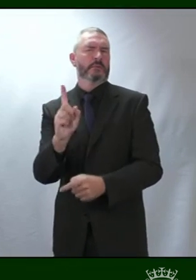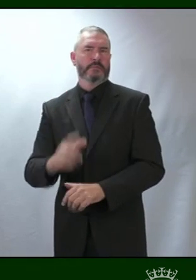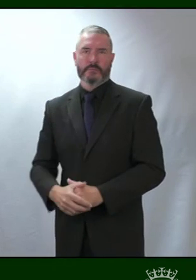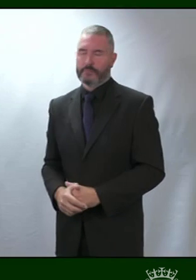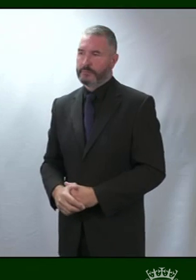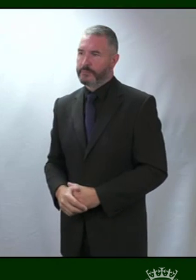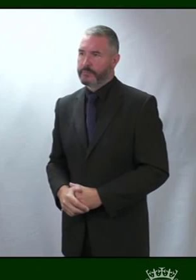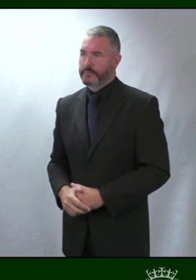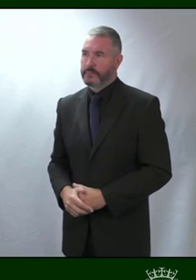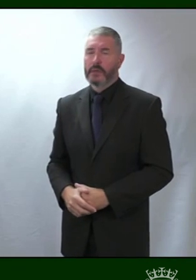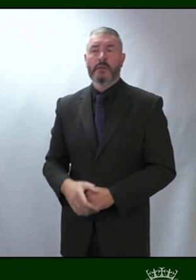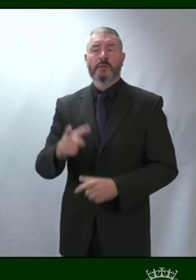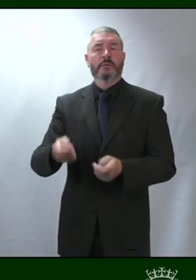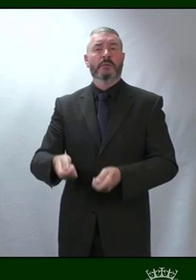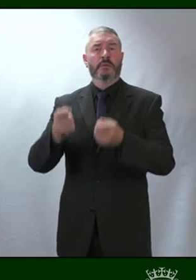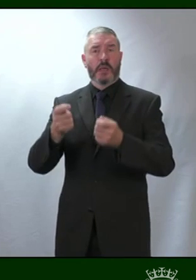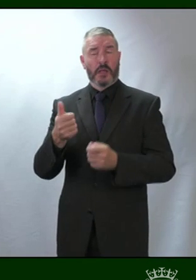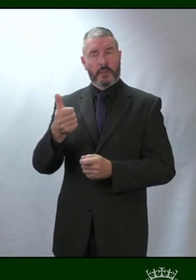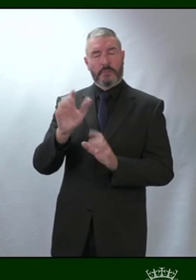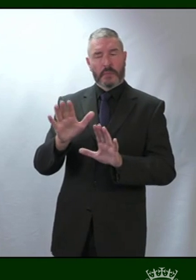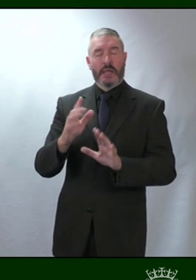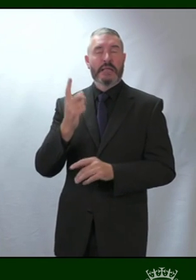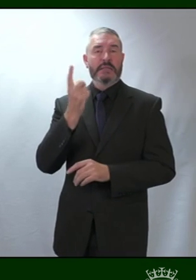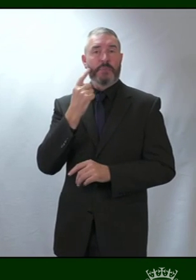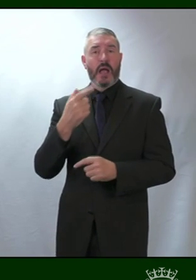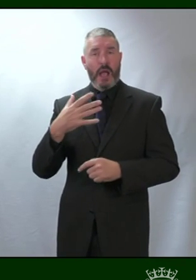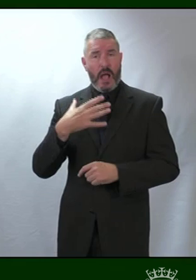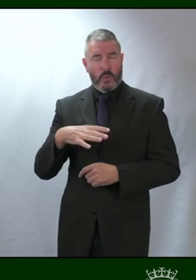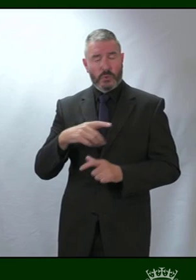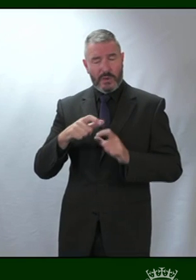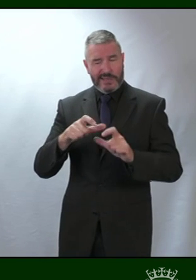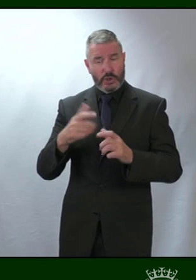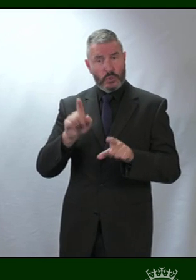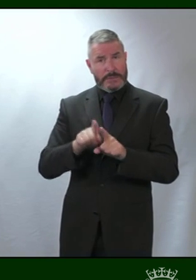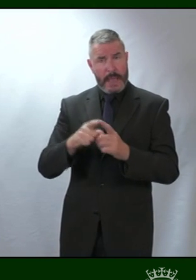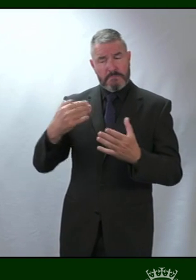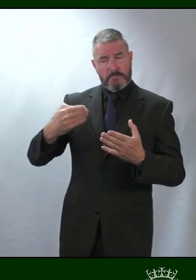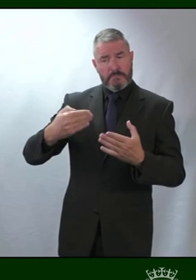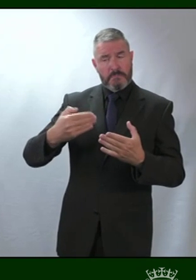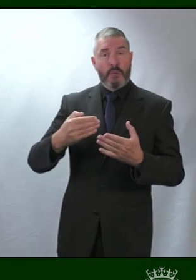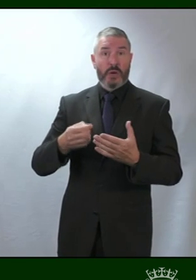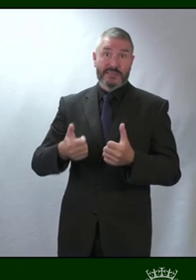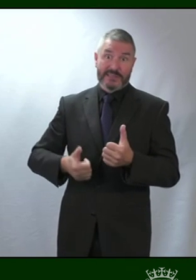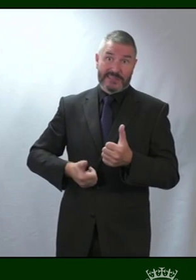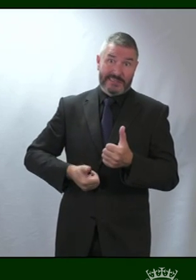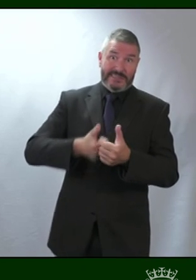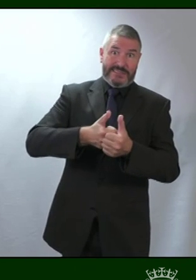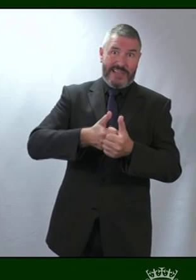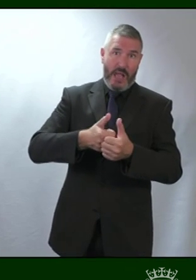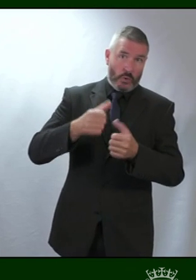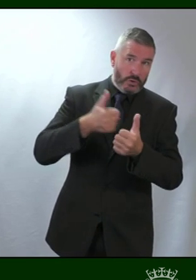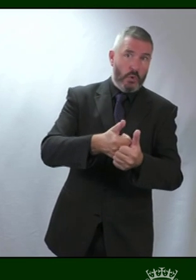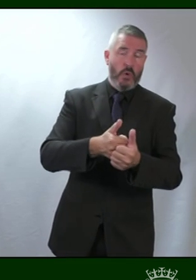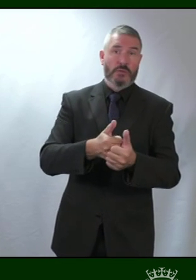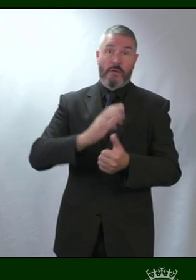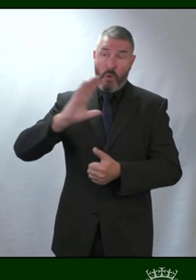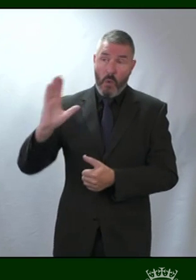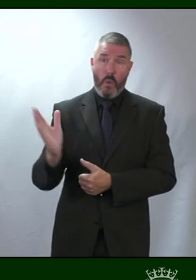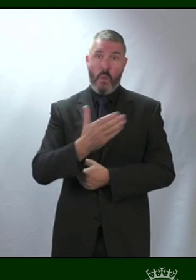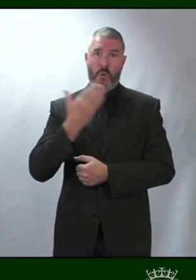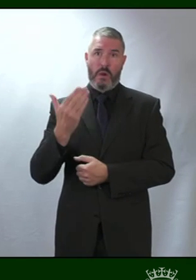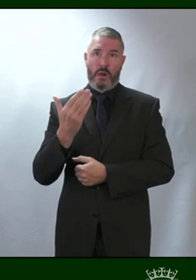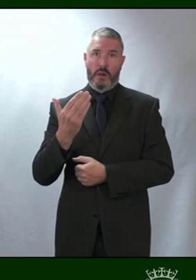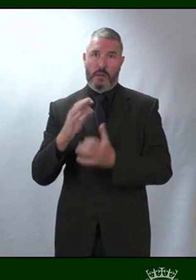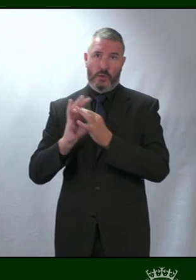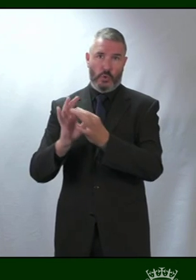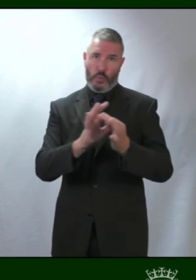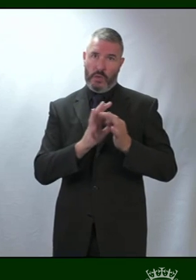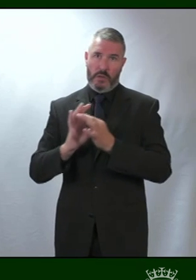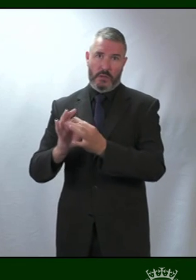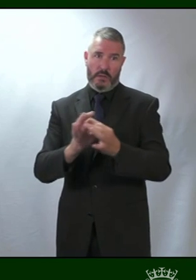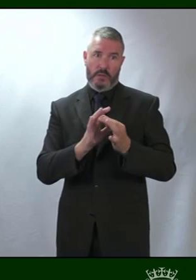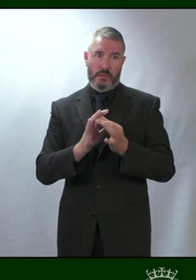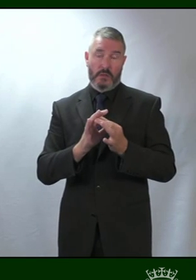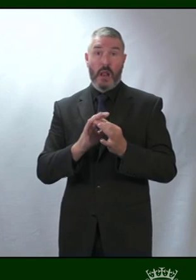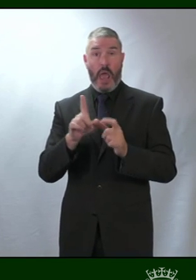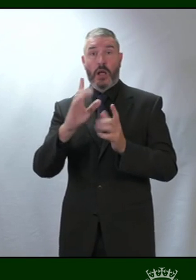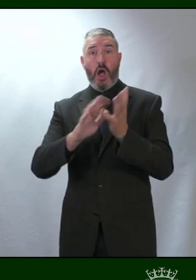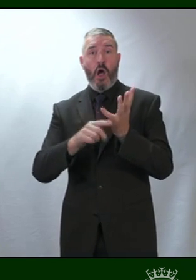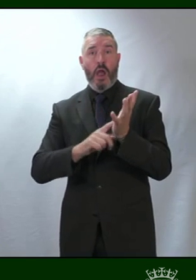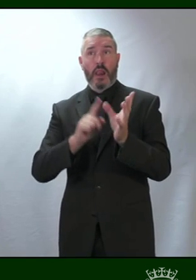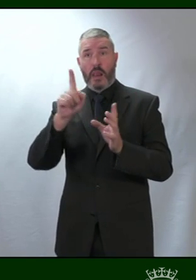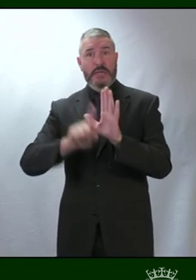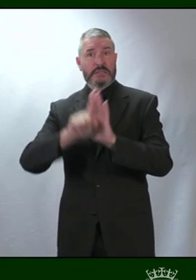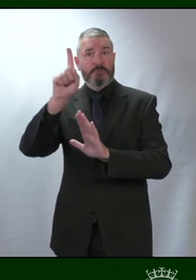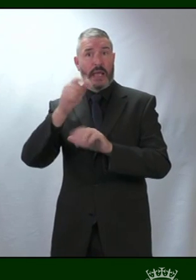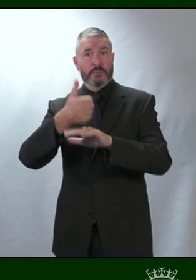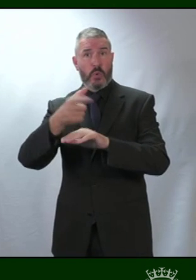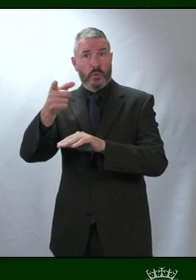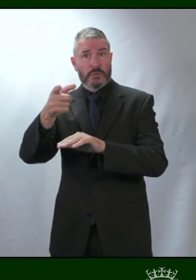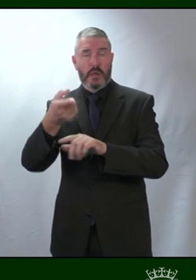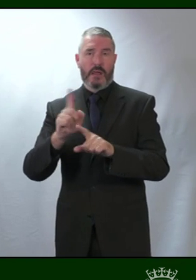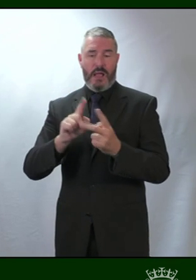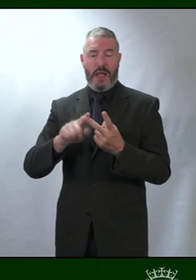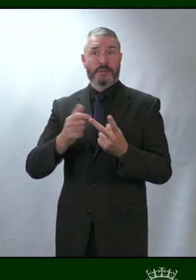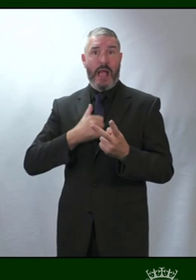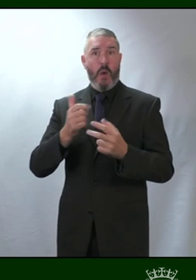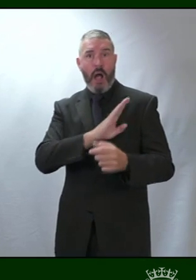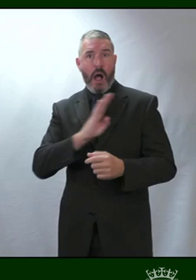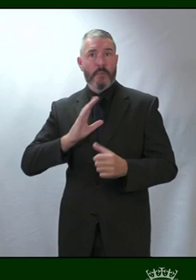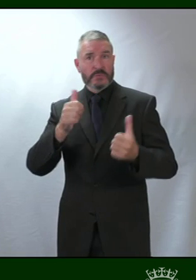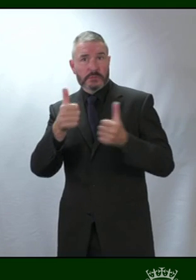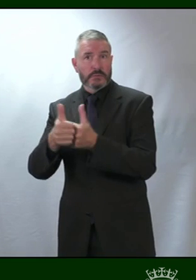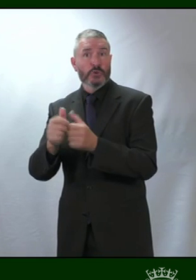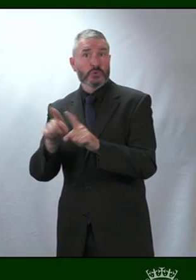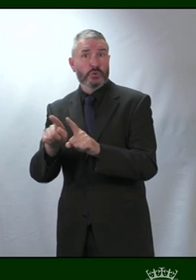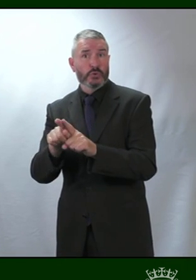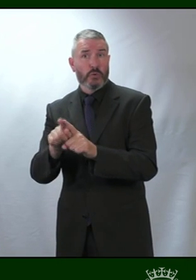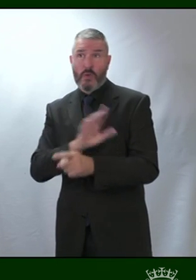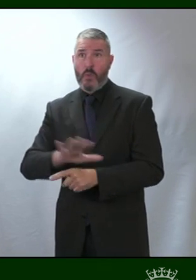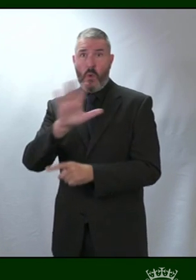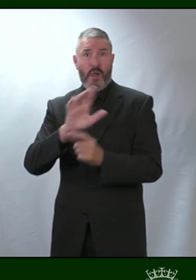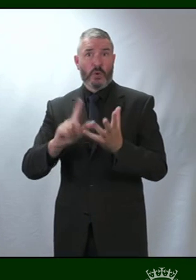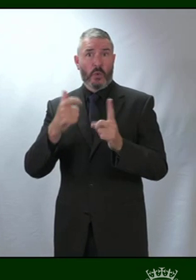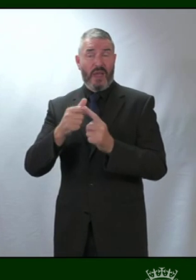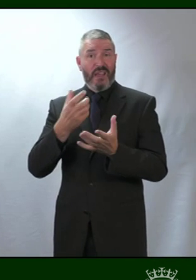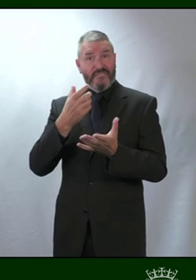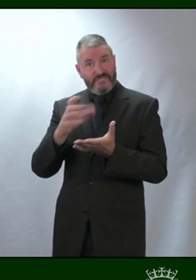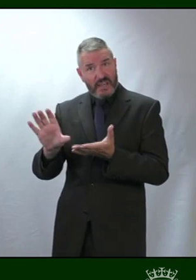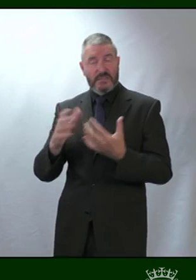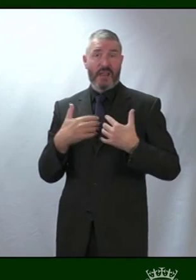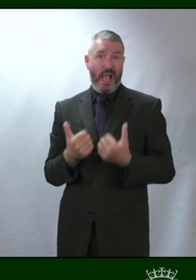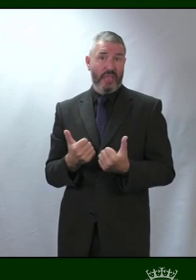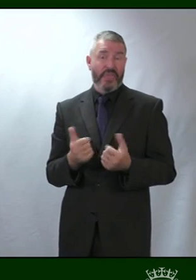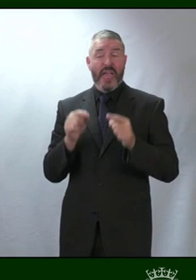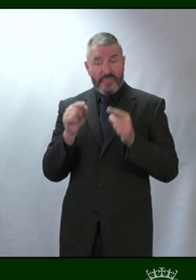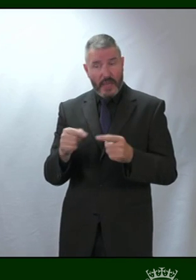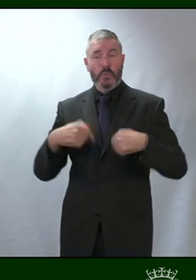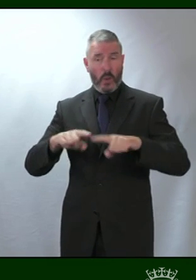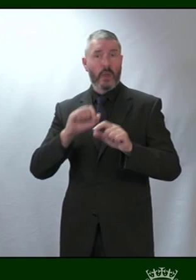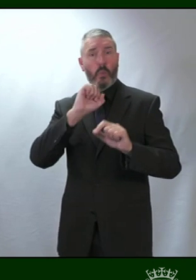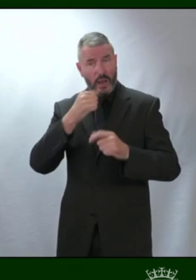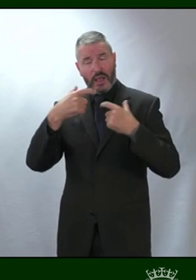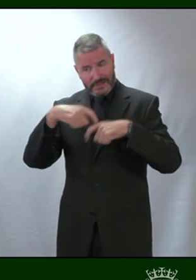I thank the hon. Gentleman. Very simply, it is to keep doing what we have been doing, but to intensify our support for every part of the Union and—from spaceports to backing our armed services throughout the whole UK and investing in our healthcare—that is what we will do.